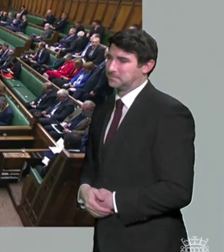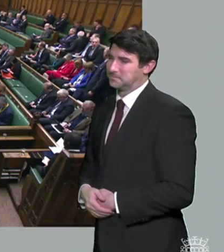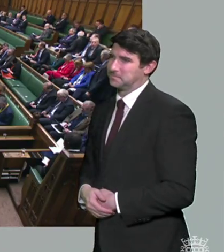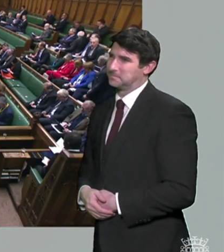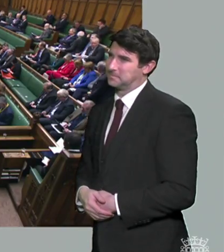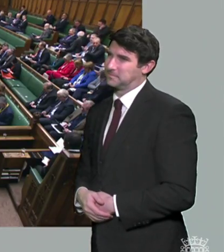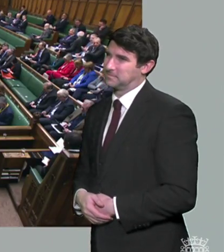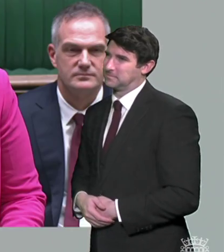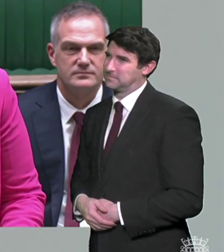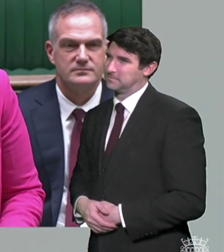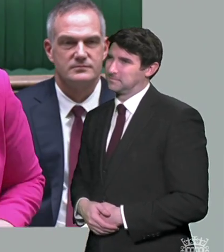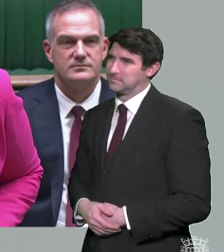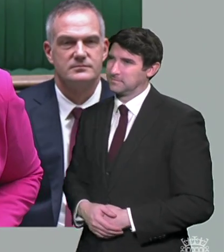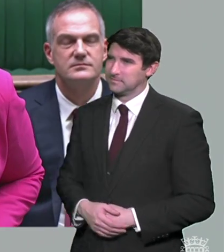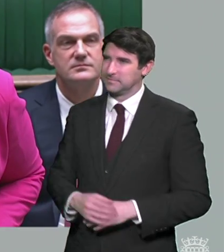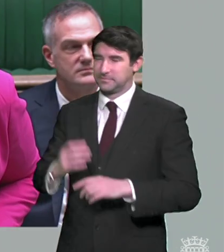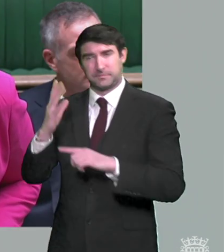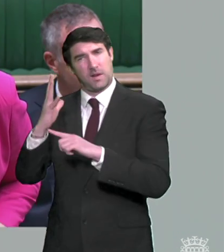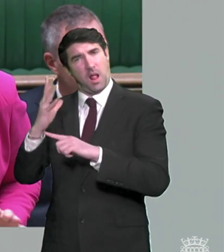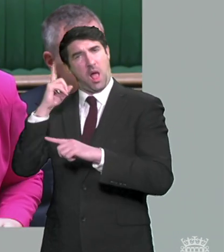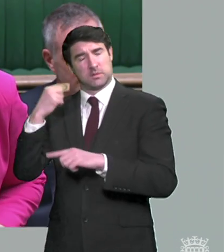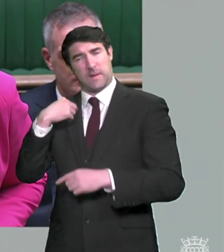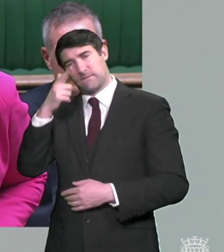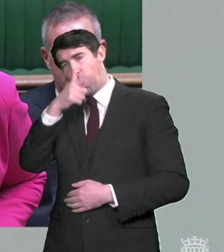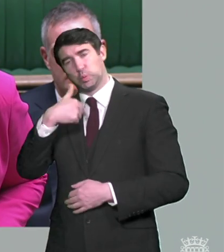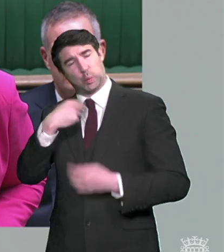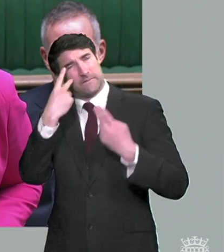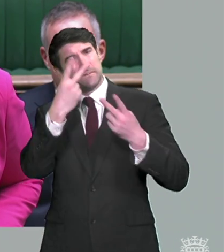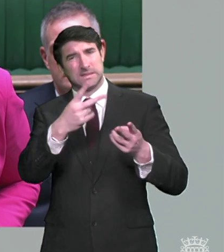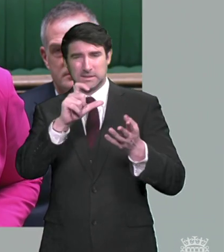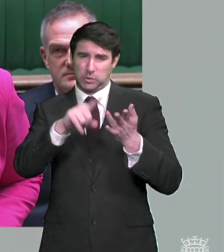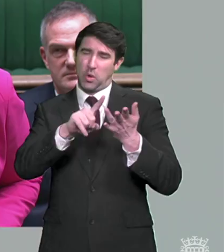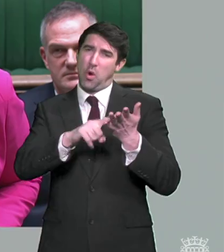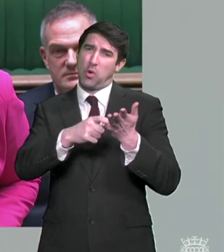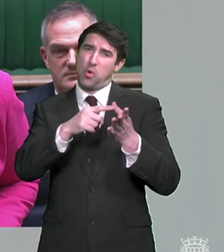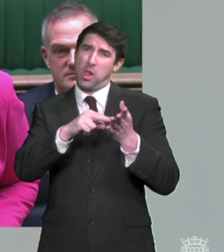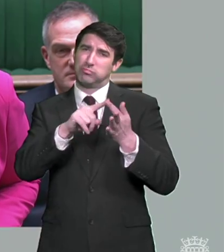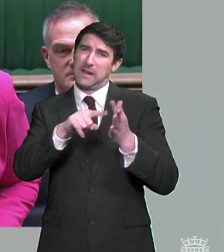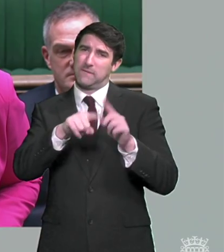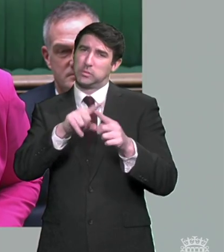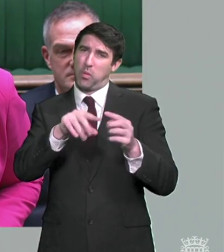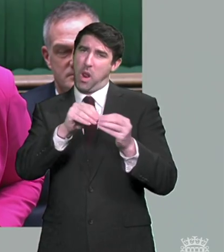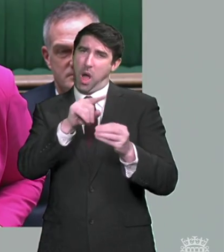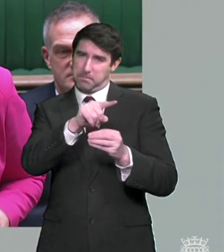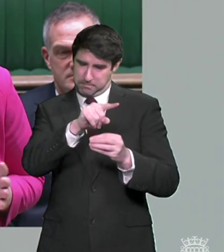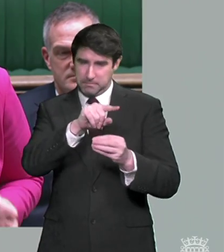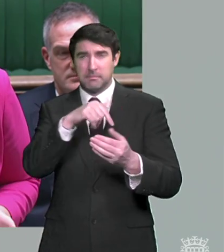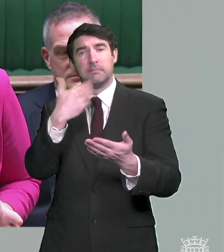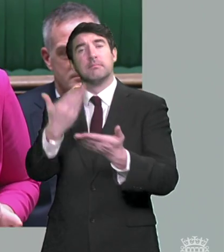Last week, I was fortunate enough to visit Coleraine football club, which recently found out that it was unsuccessful in its levelling-up bid.